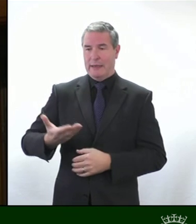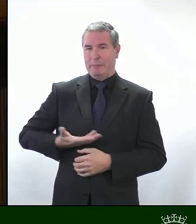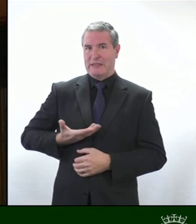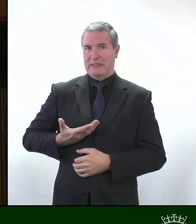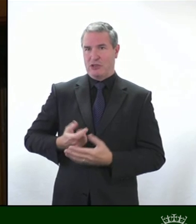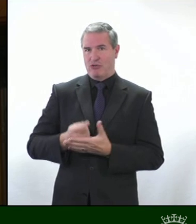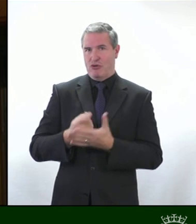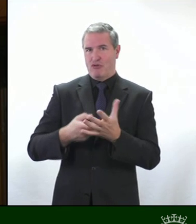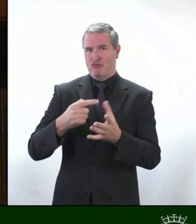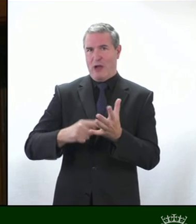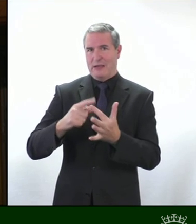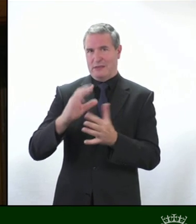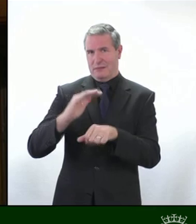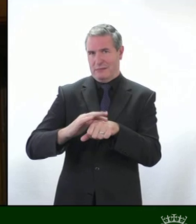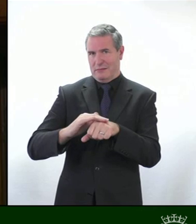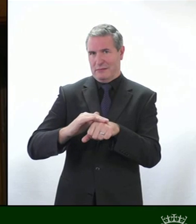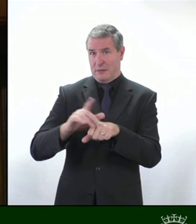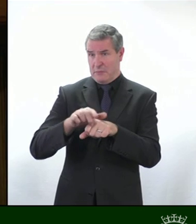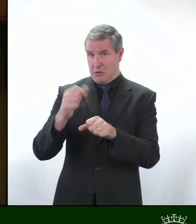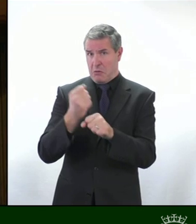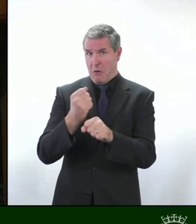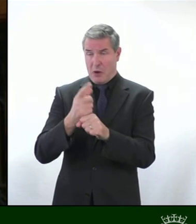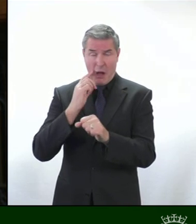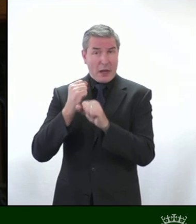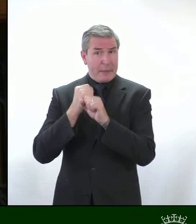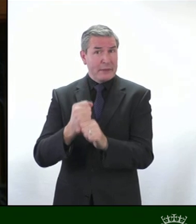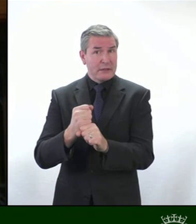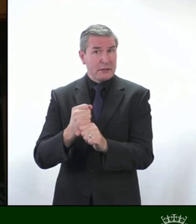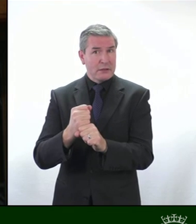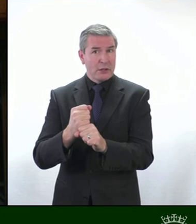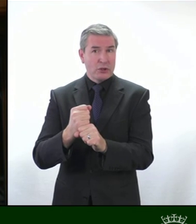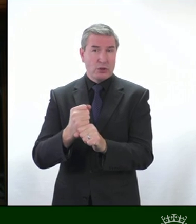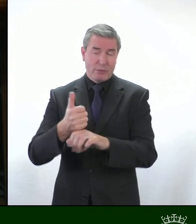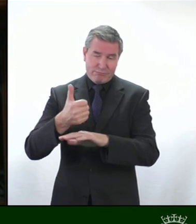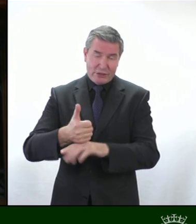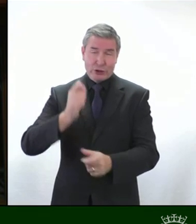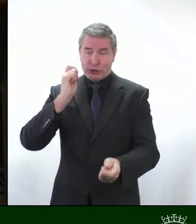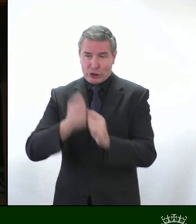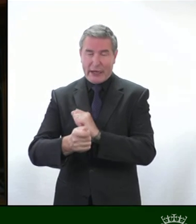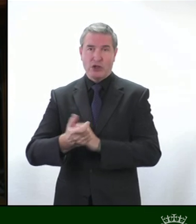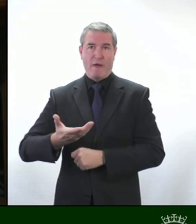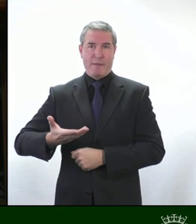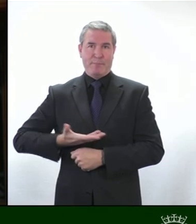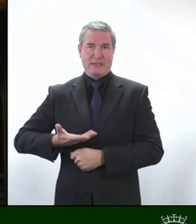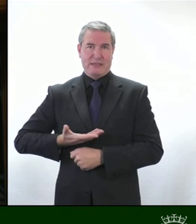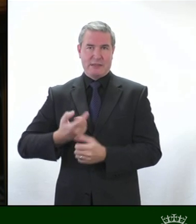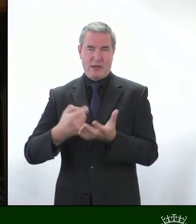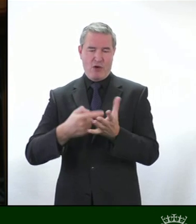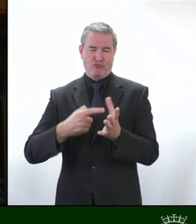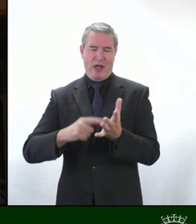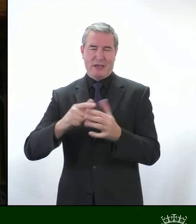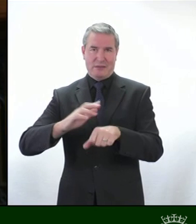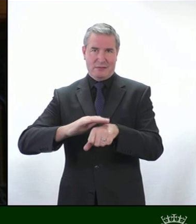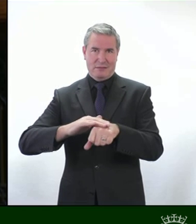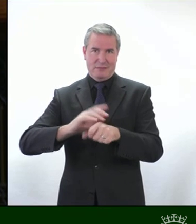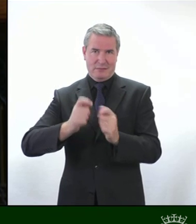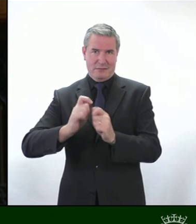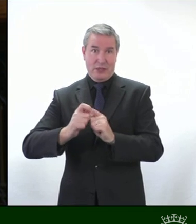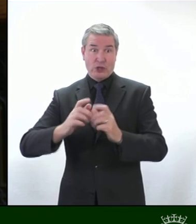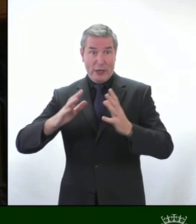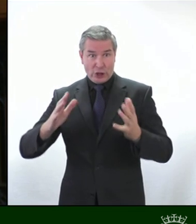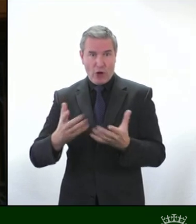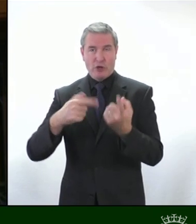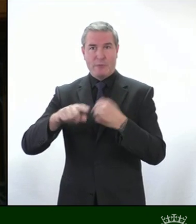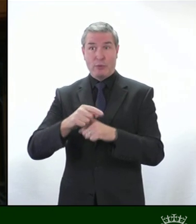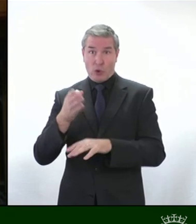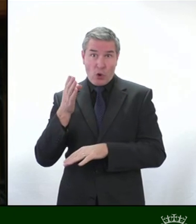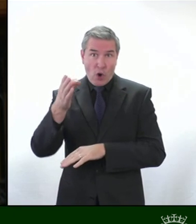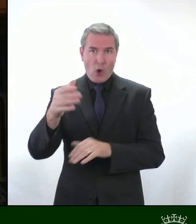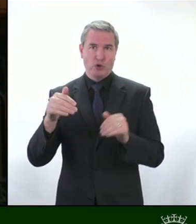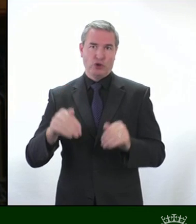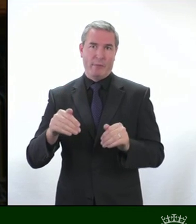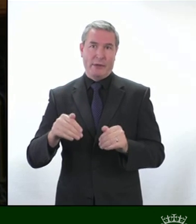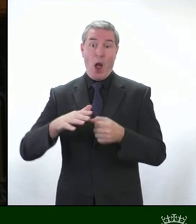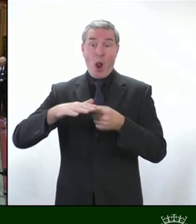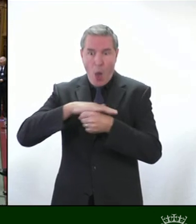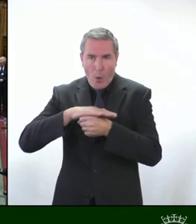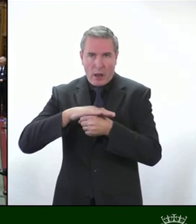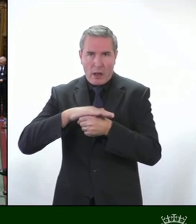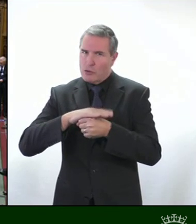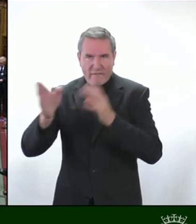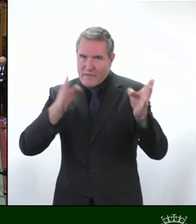Will my right hon. Friend confirm that the Government remain committed to a fundamental review of business rates, and will he join me in encouraging people to get down the local high street and shop local this Christmas?